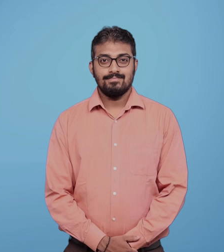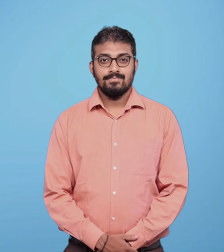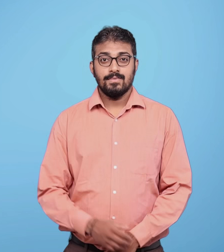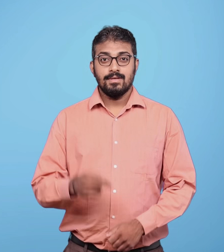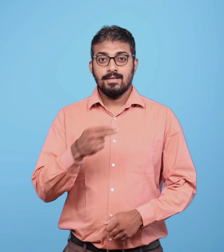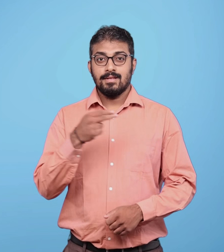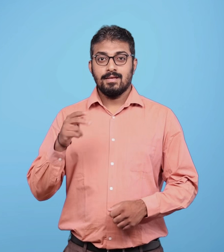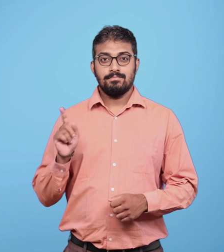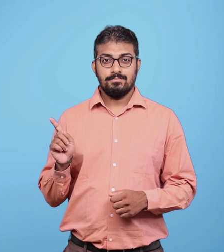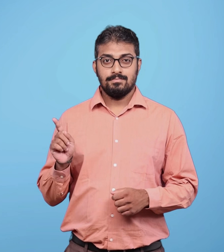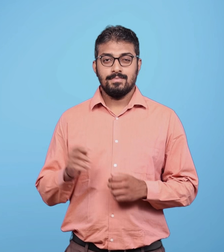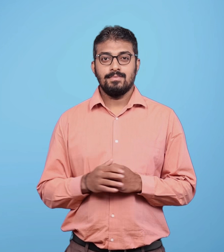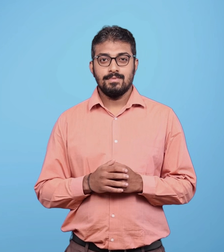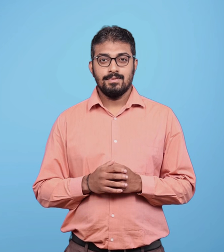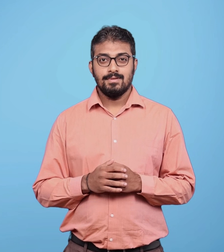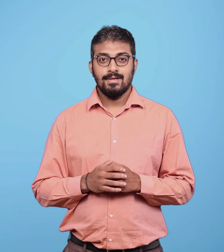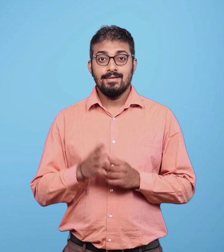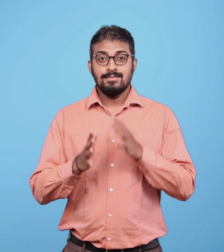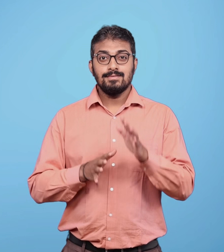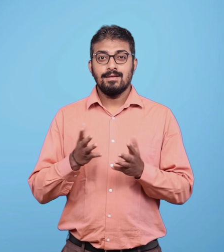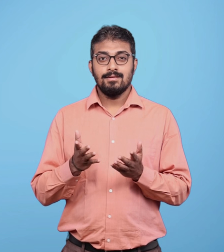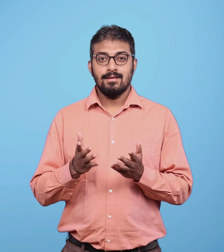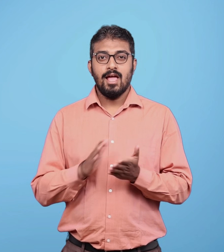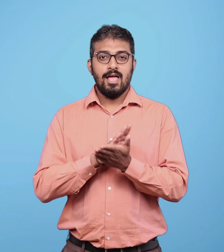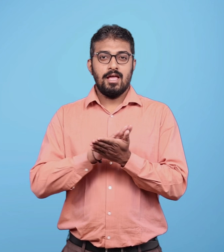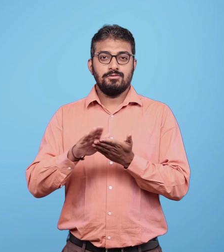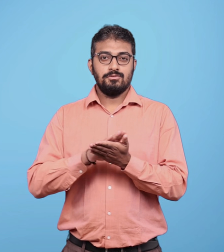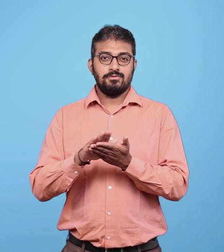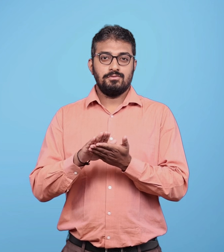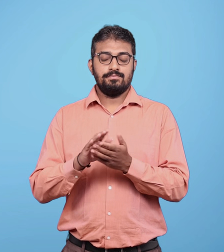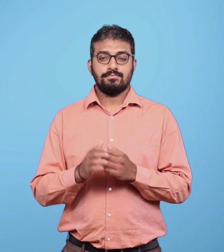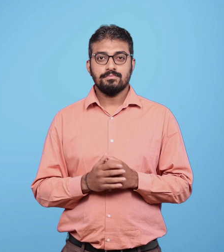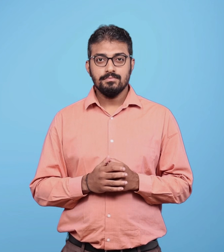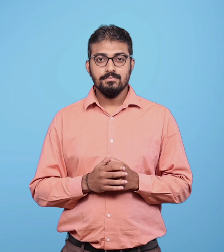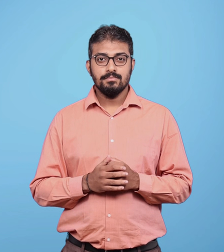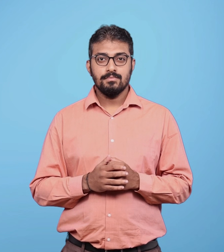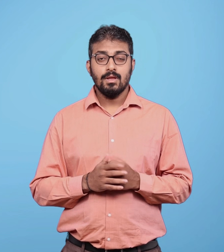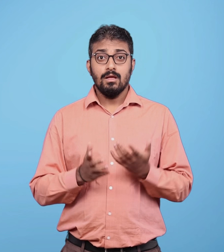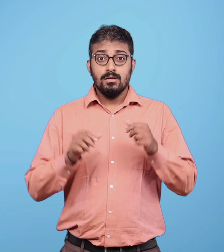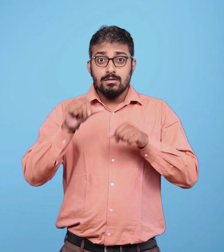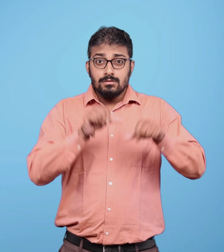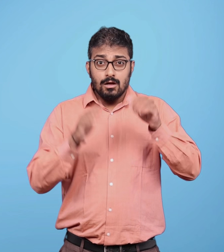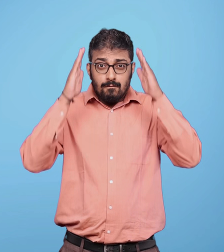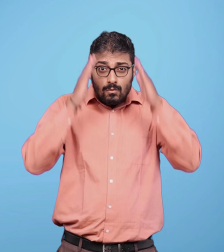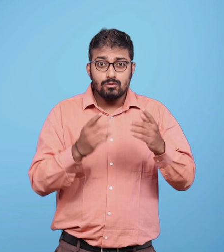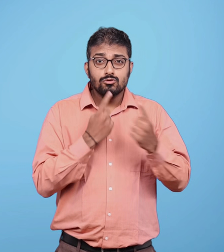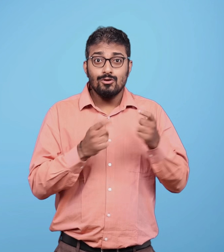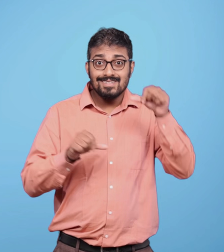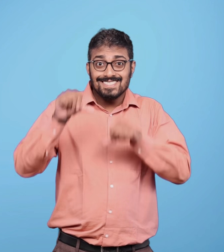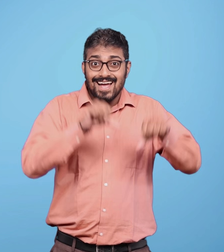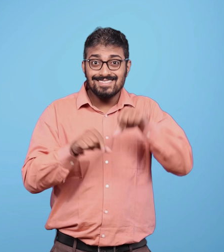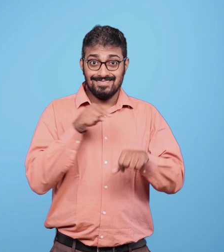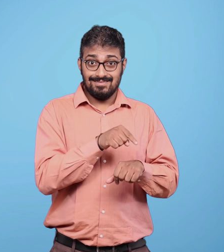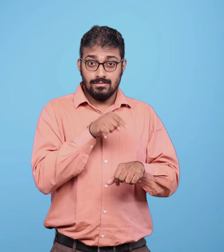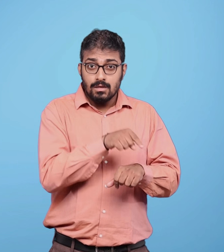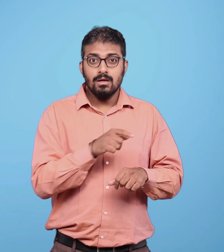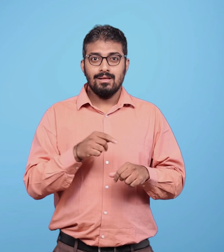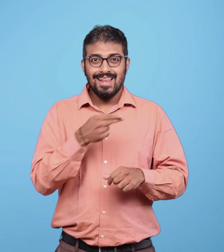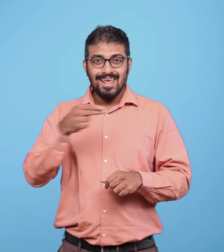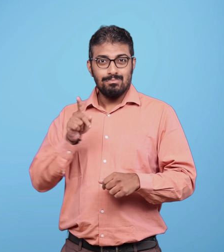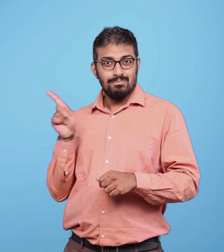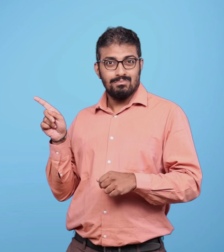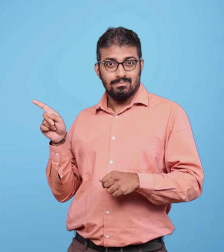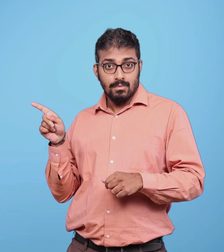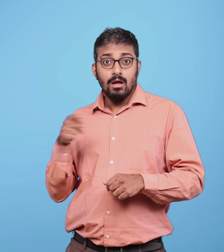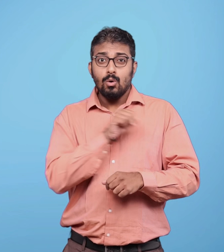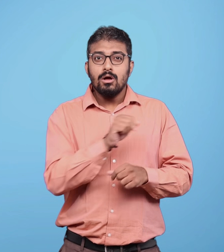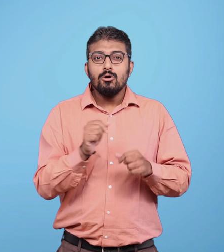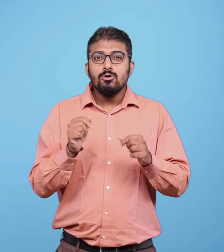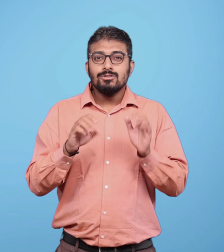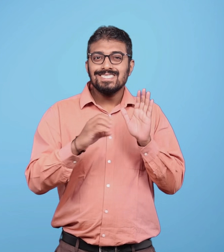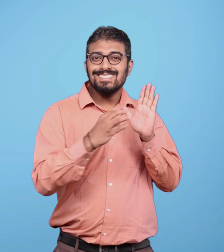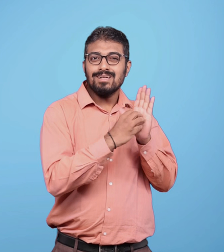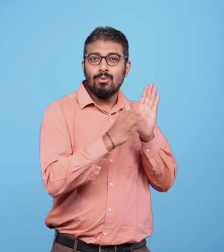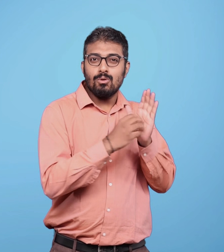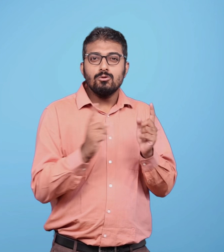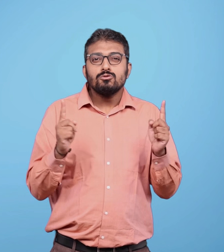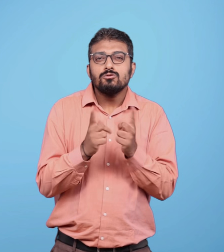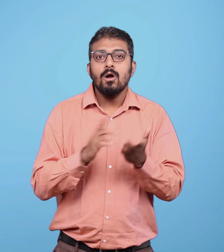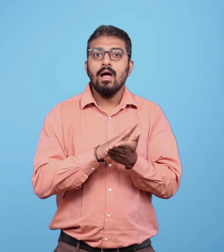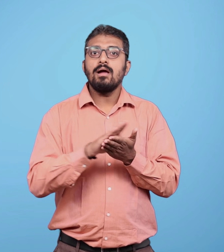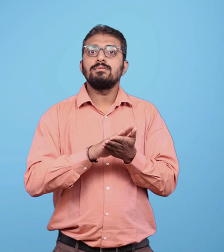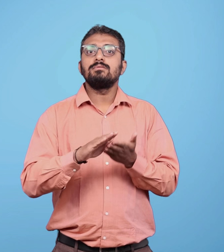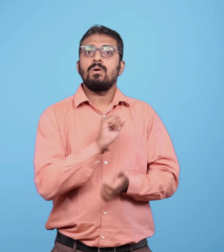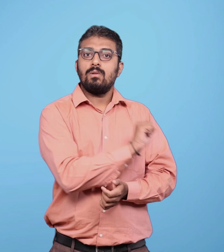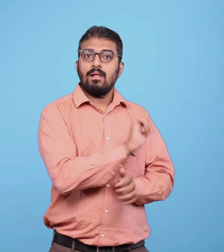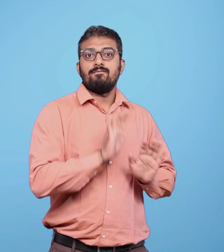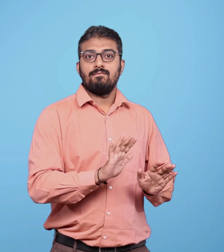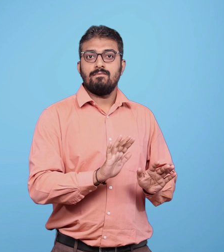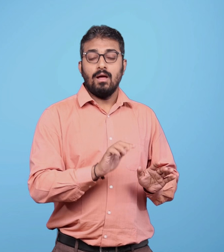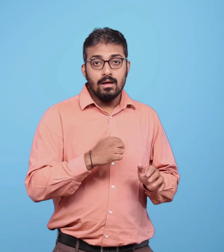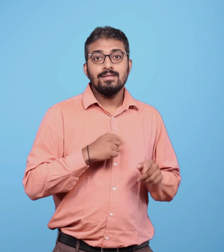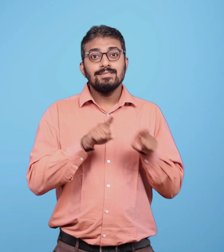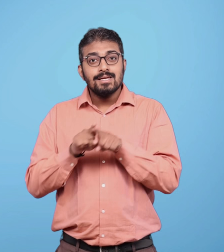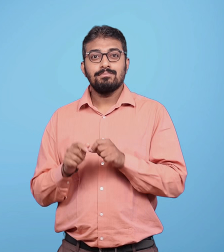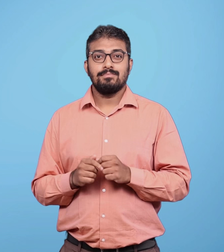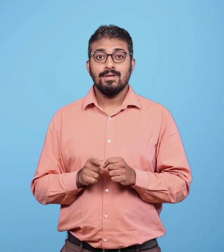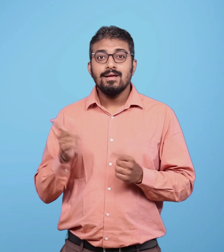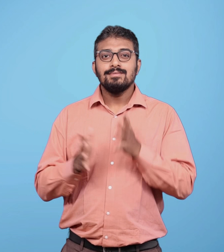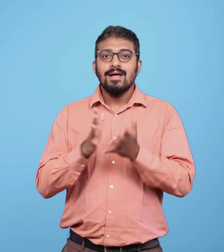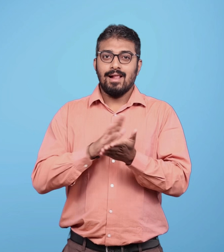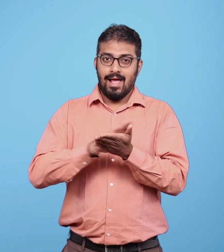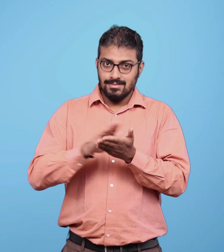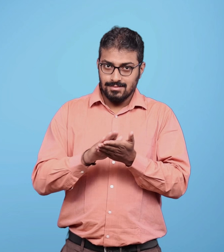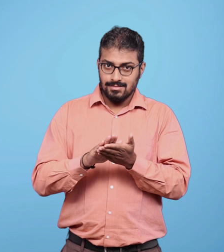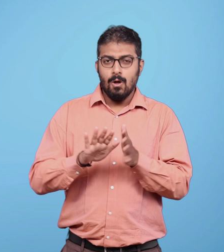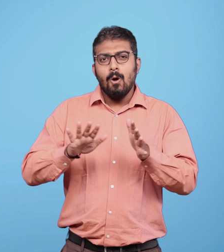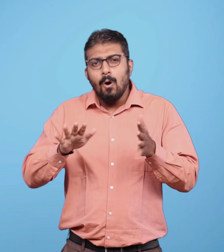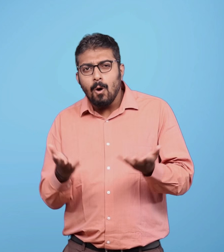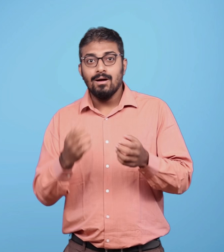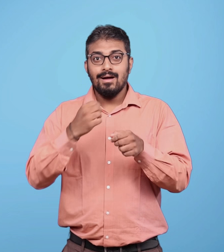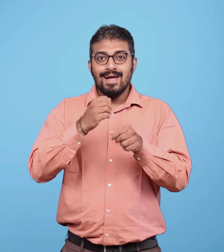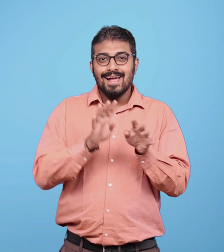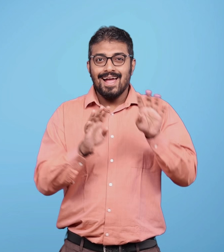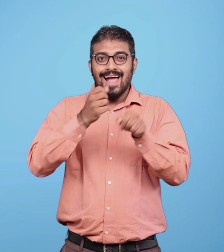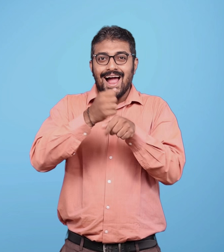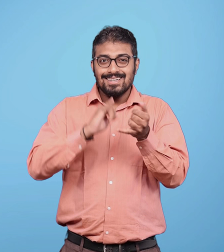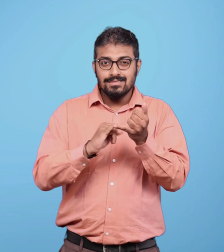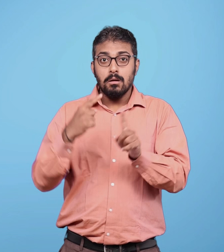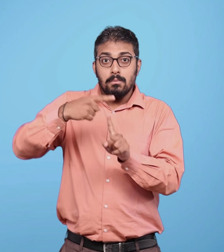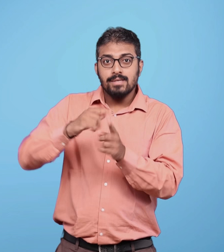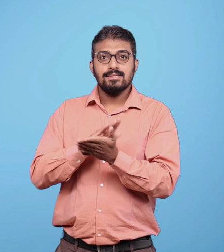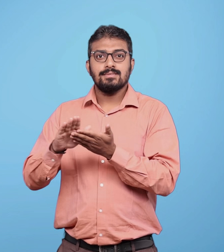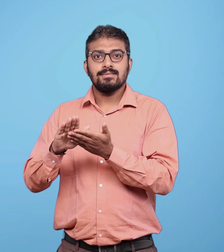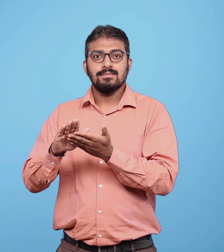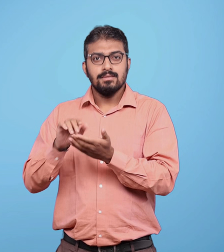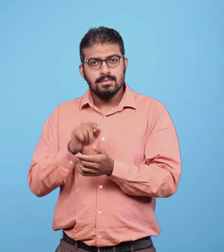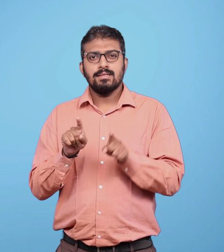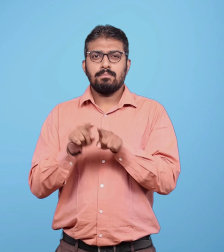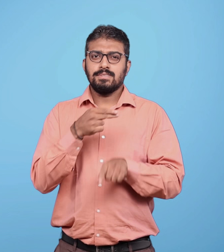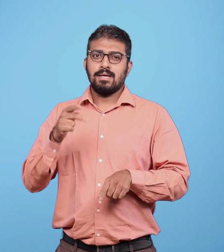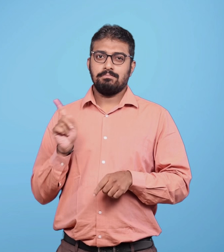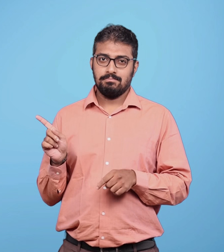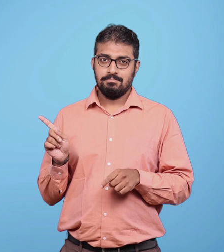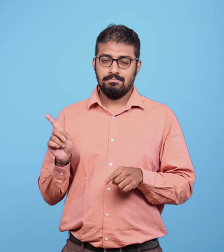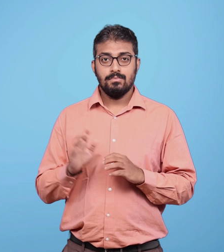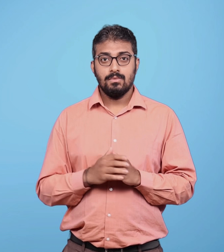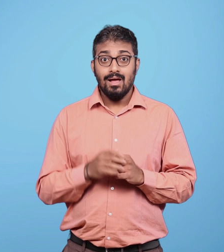Hydrogen When we generally talk about hydrogen, we use these signs. In science, the symbol for hydrogen is H, so we will use H or GAS+H to refer to hydrogen.